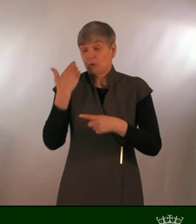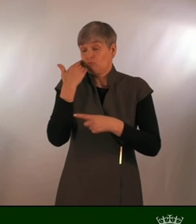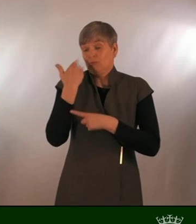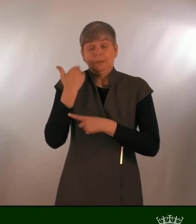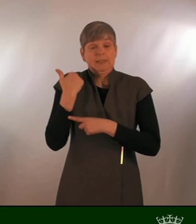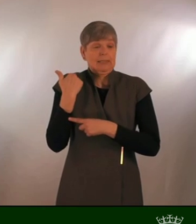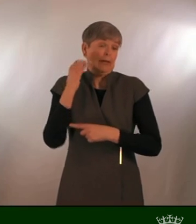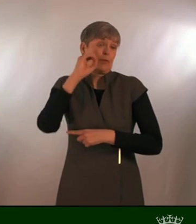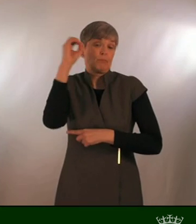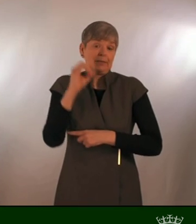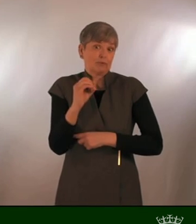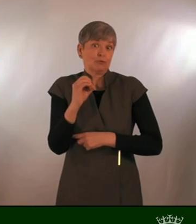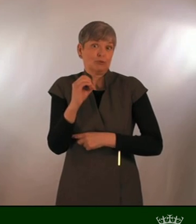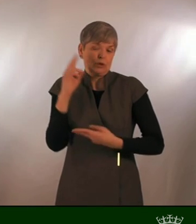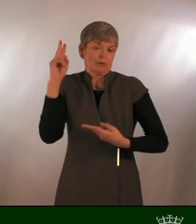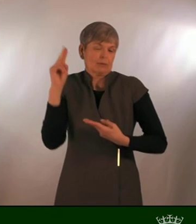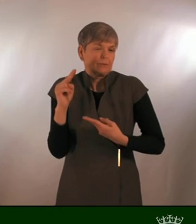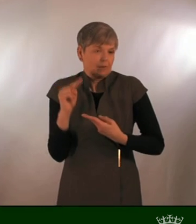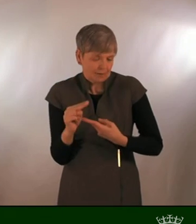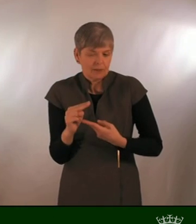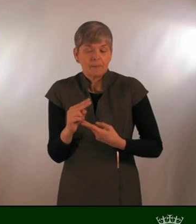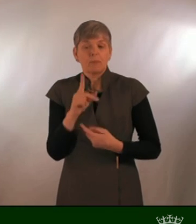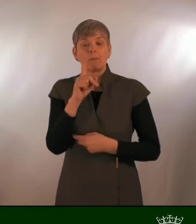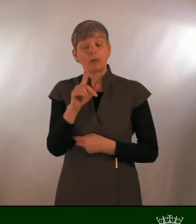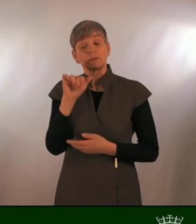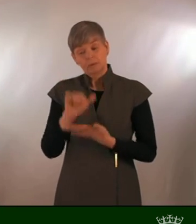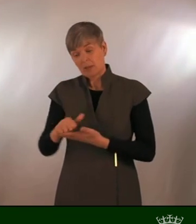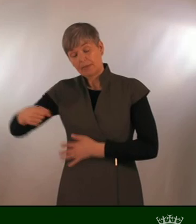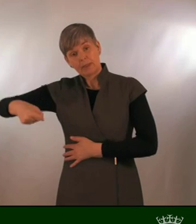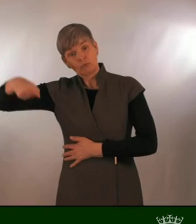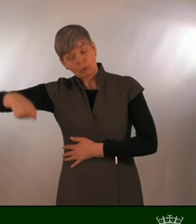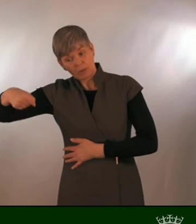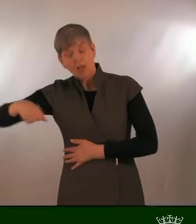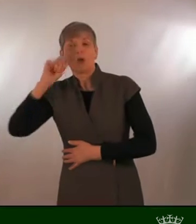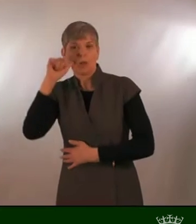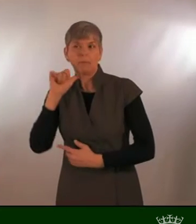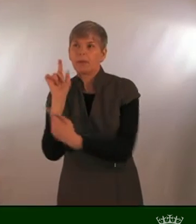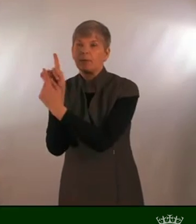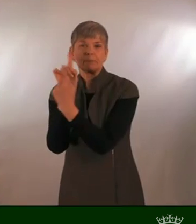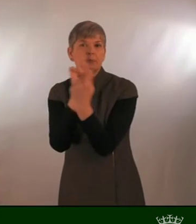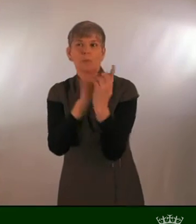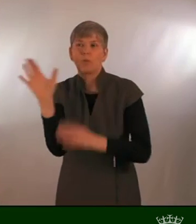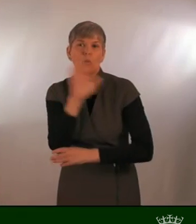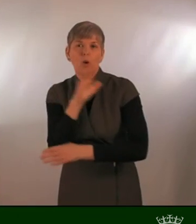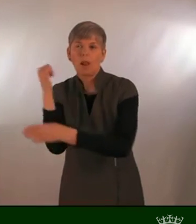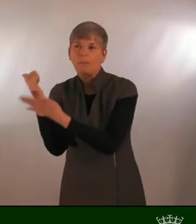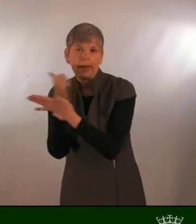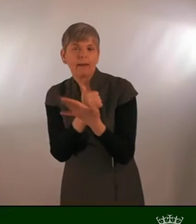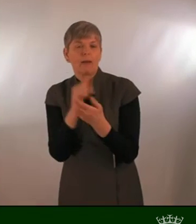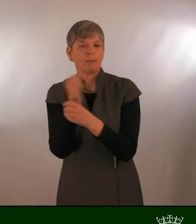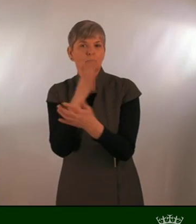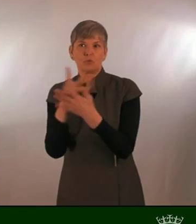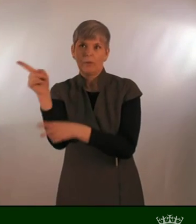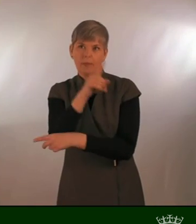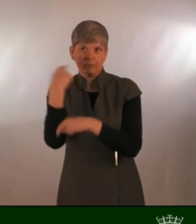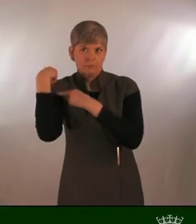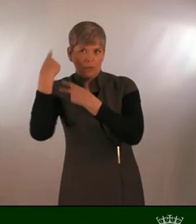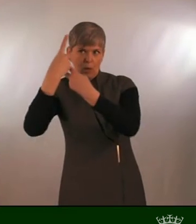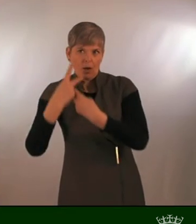My right honourable Friend the Chancellor will be meeting the banks continually to ensure that they look after the interests of all our people.